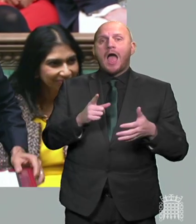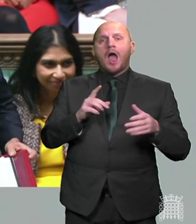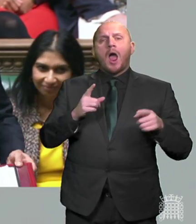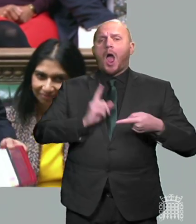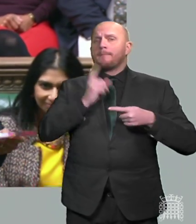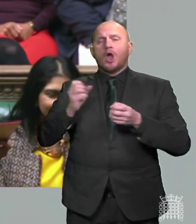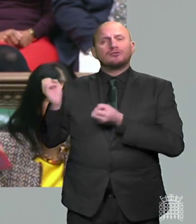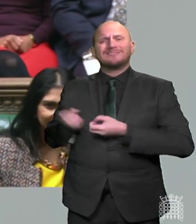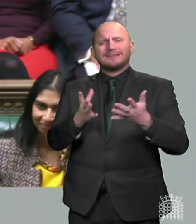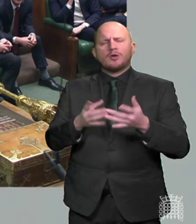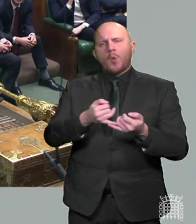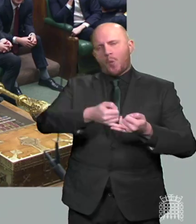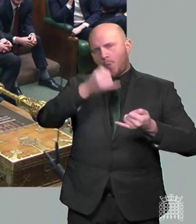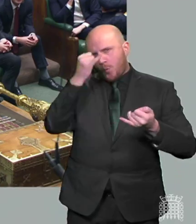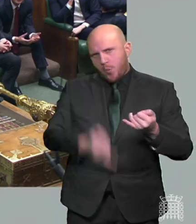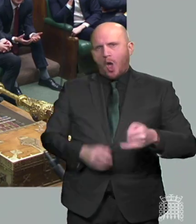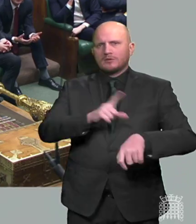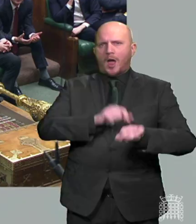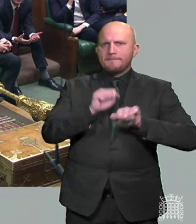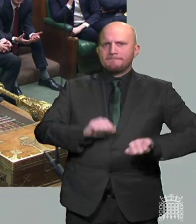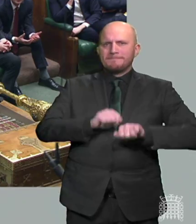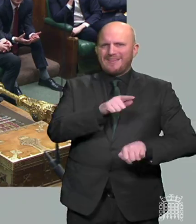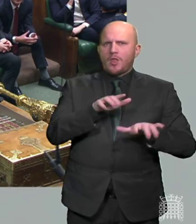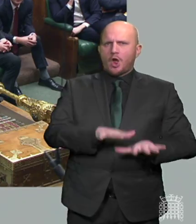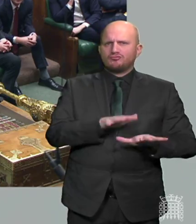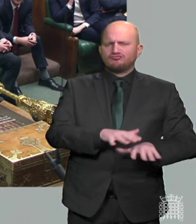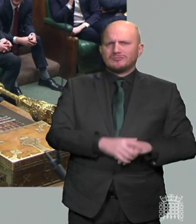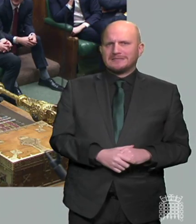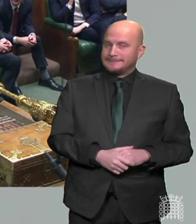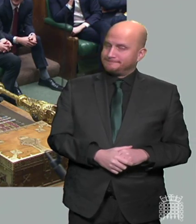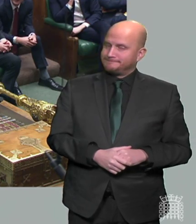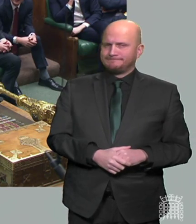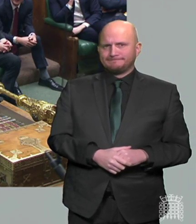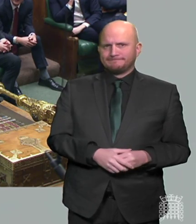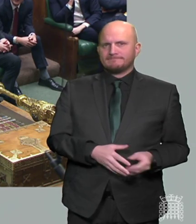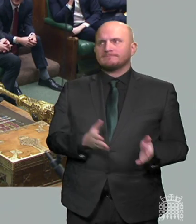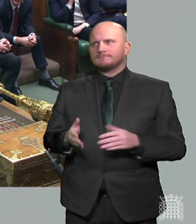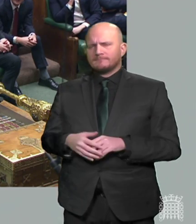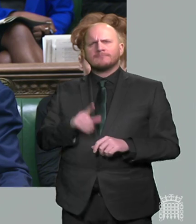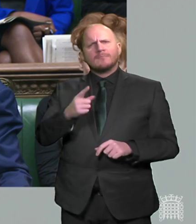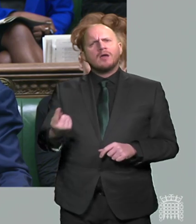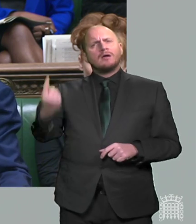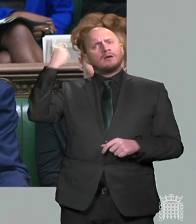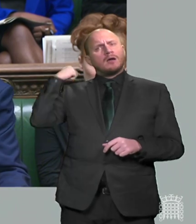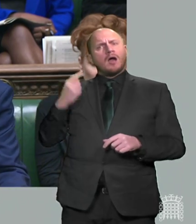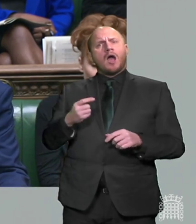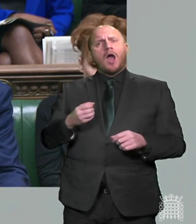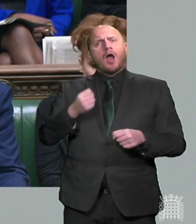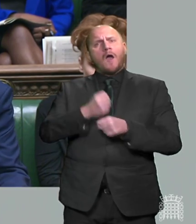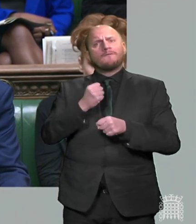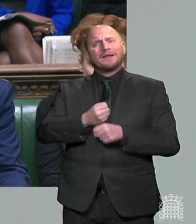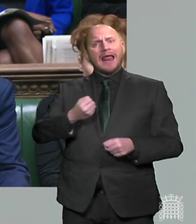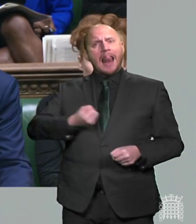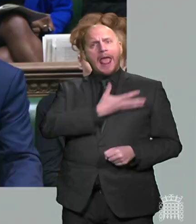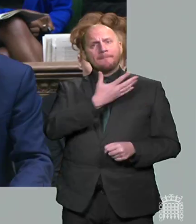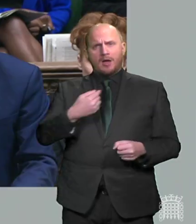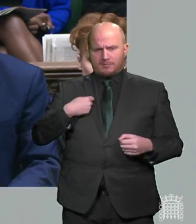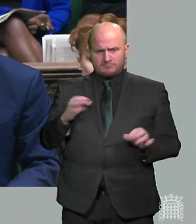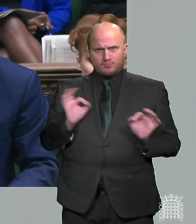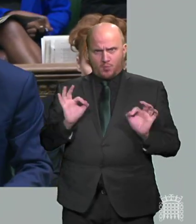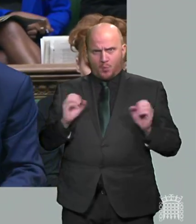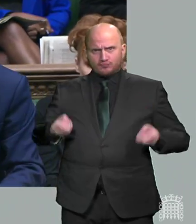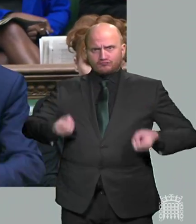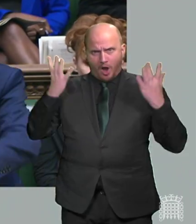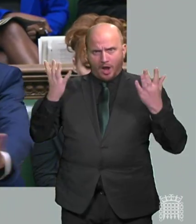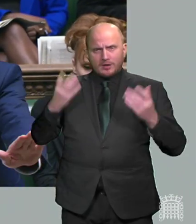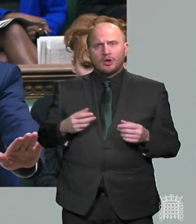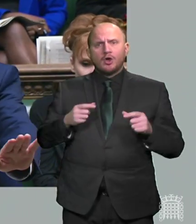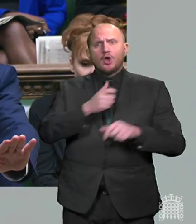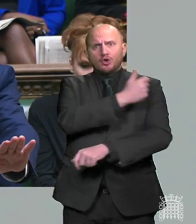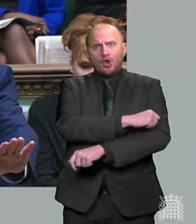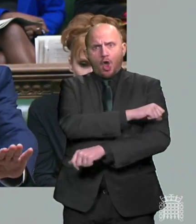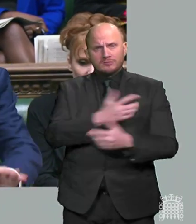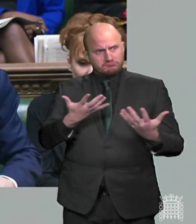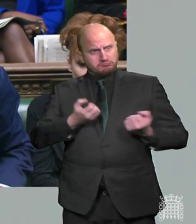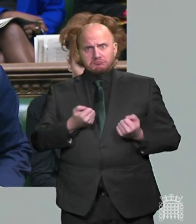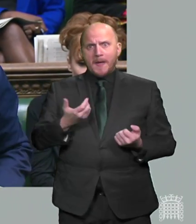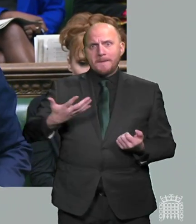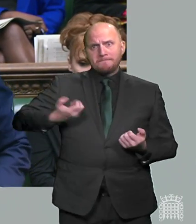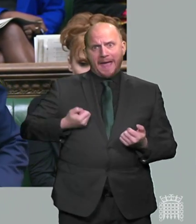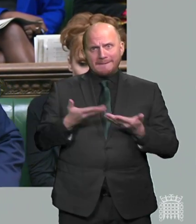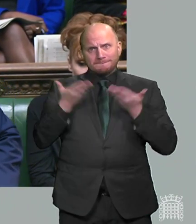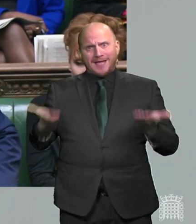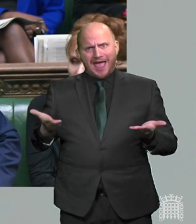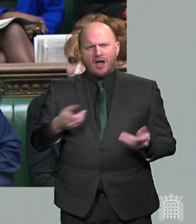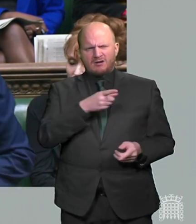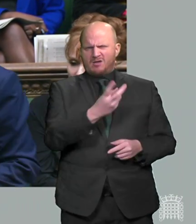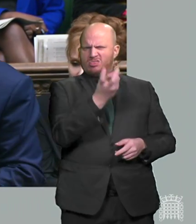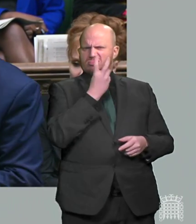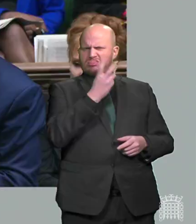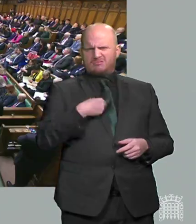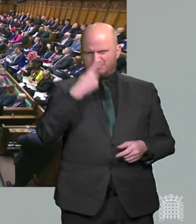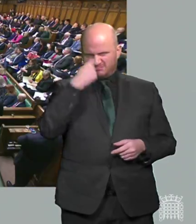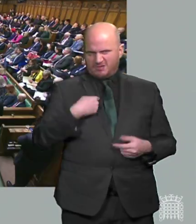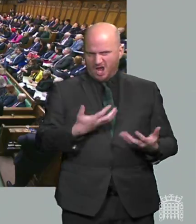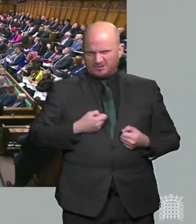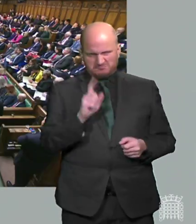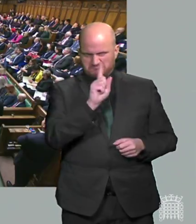Under the last Labour Government, we had fair pay for nurses and no strikes, so I will not be taking lectures from the Prime Minister about that.